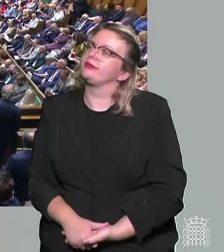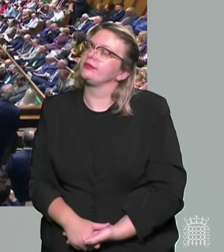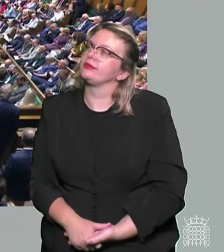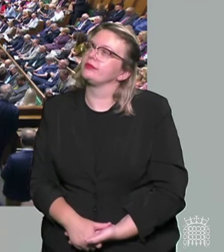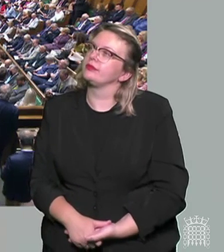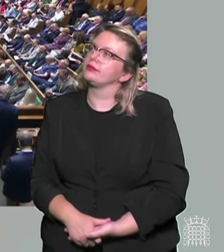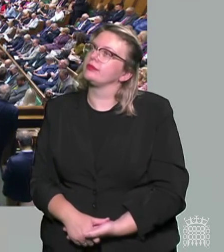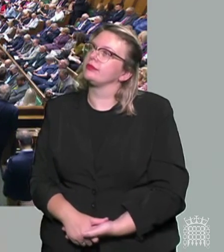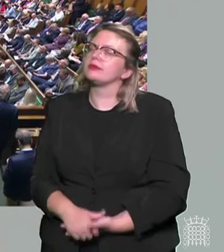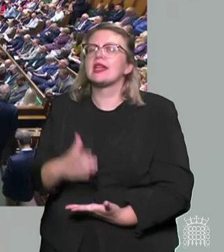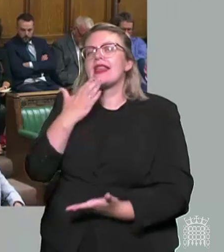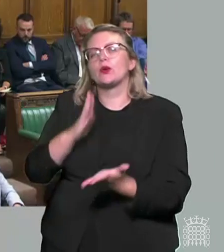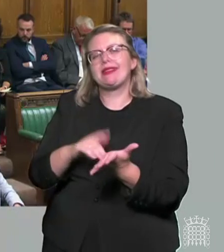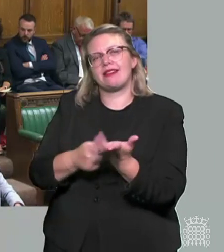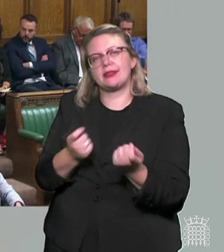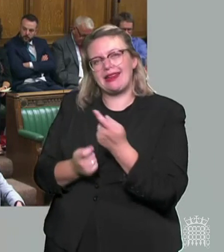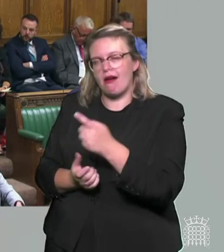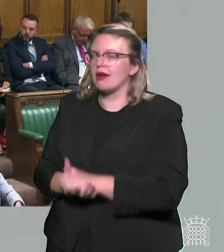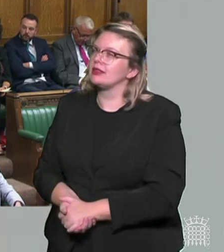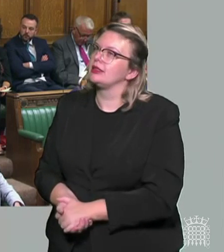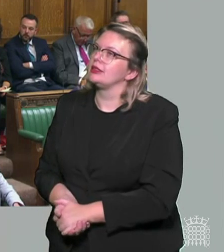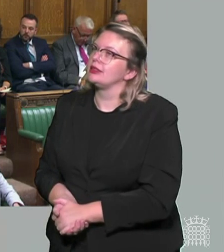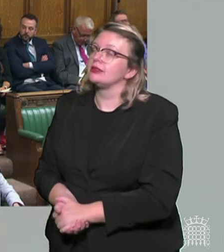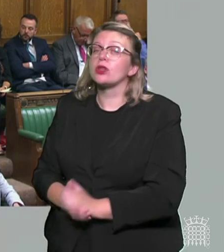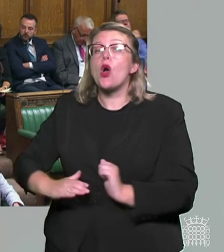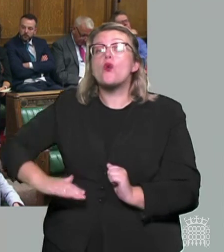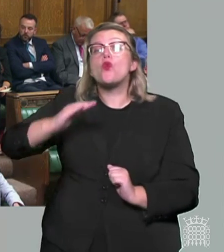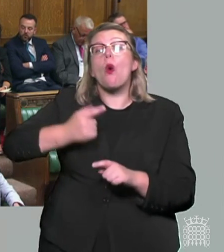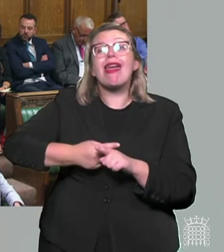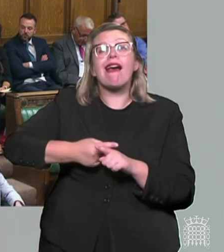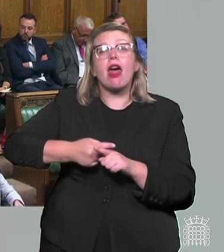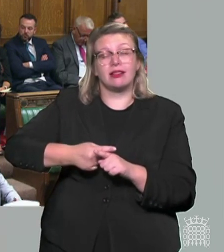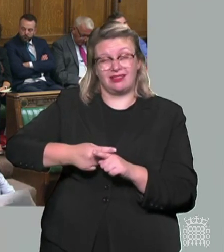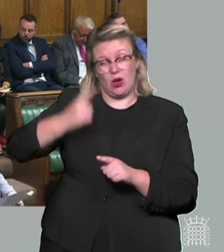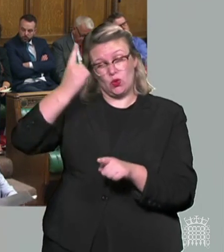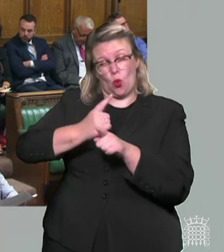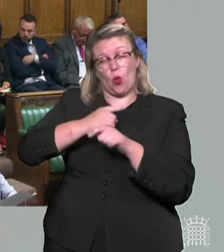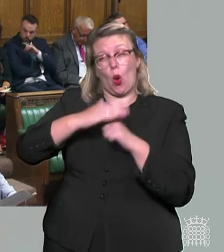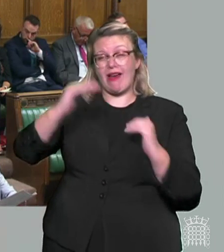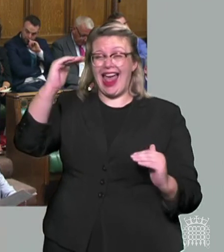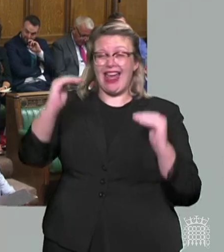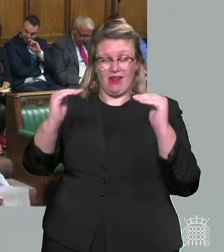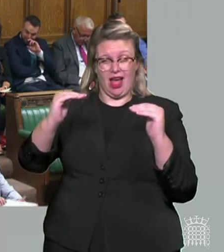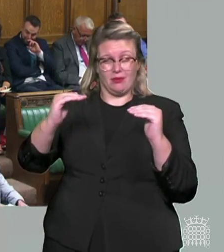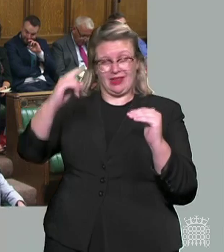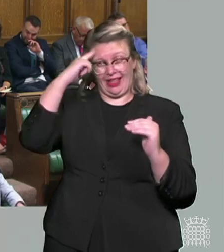Very few people in the north of England believe that the levelling-up agenda has achieved anything at all.